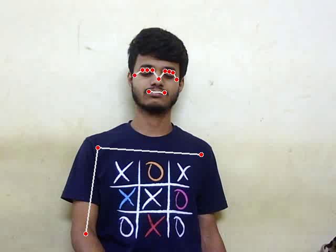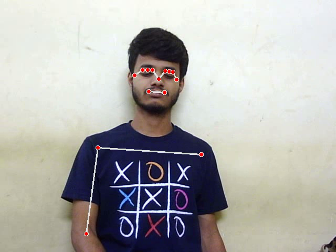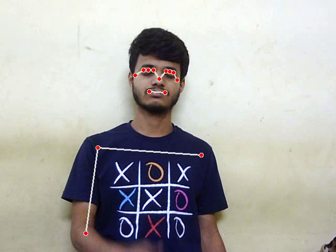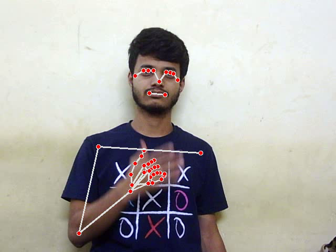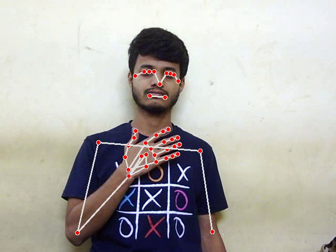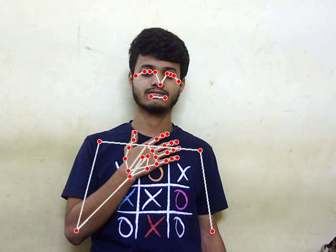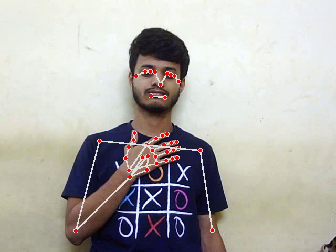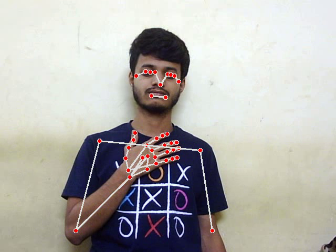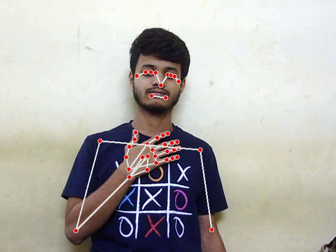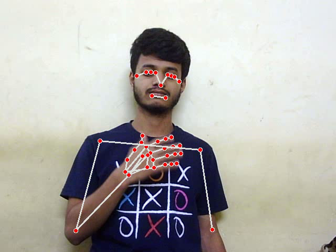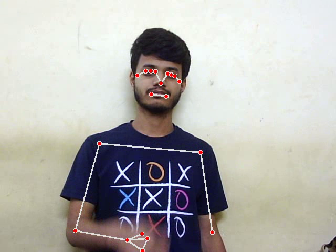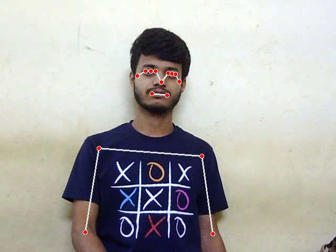my